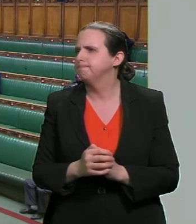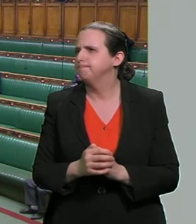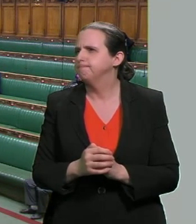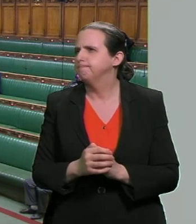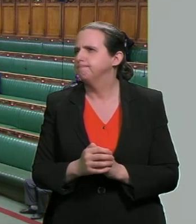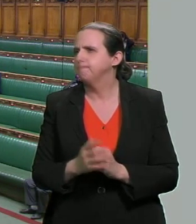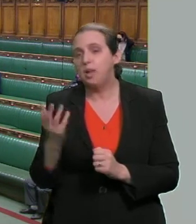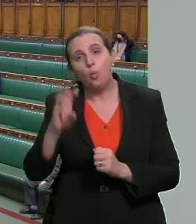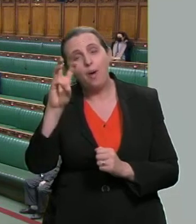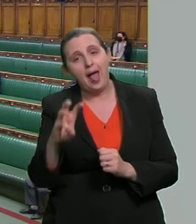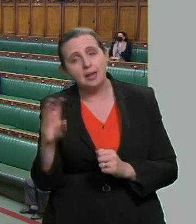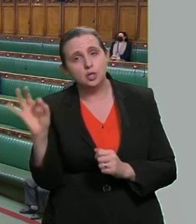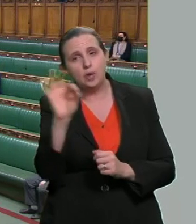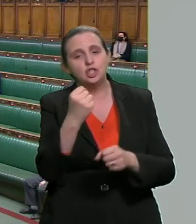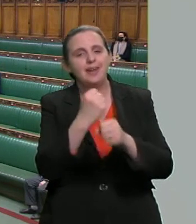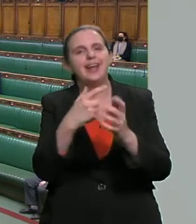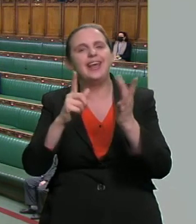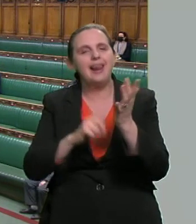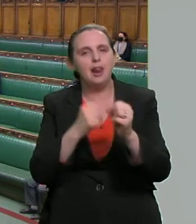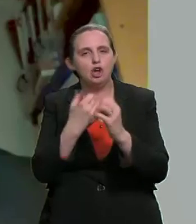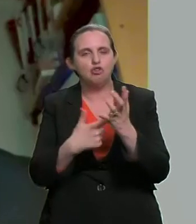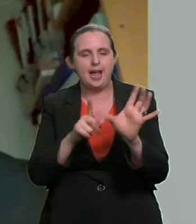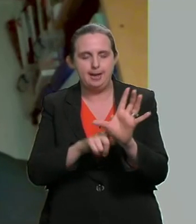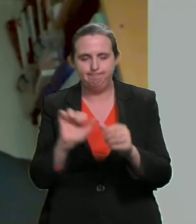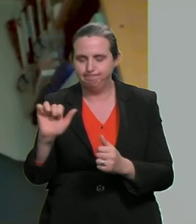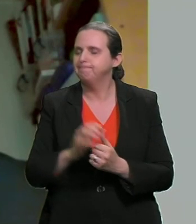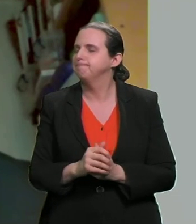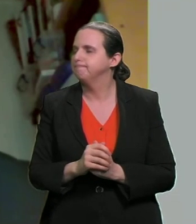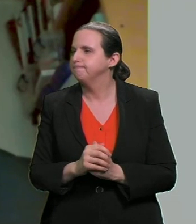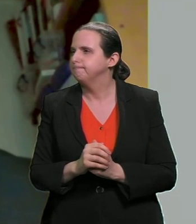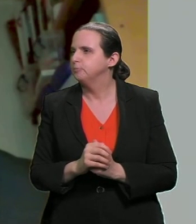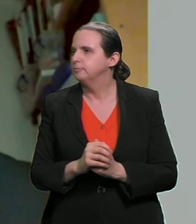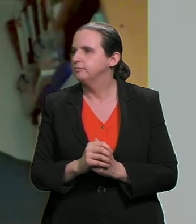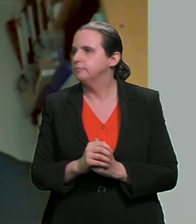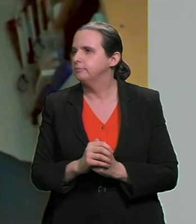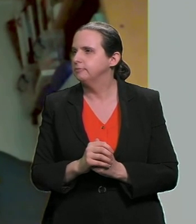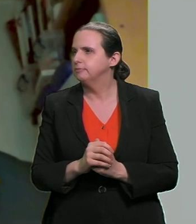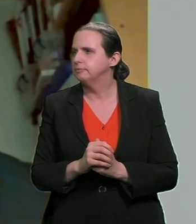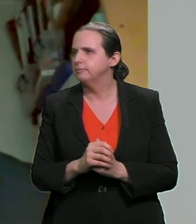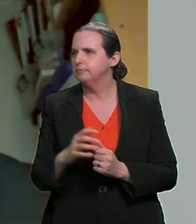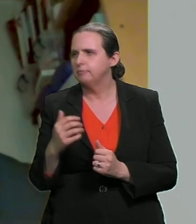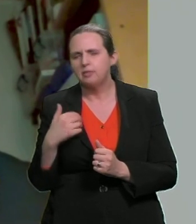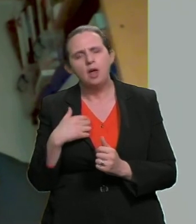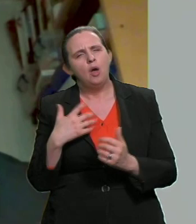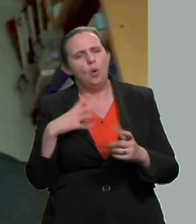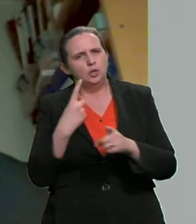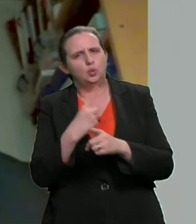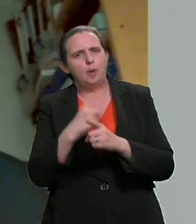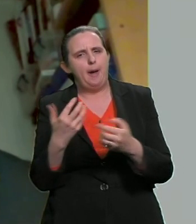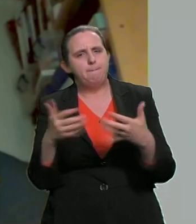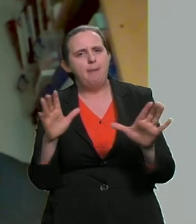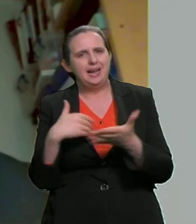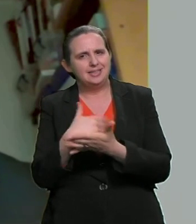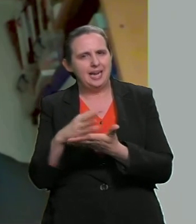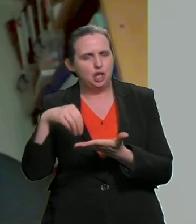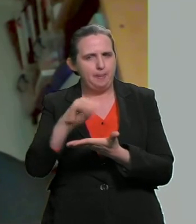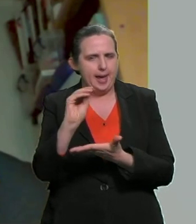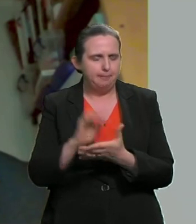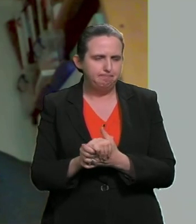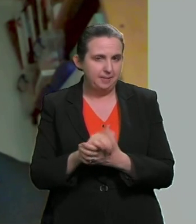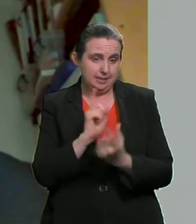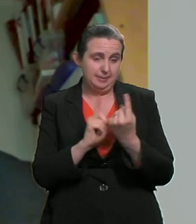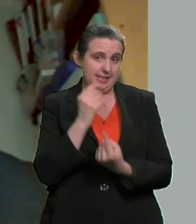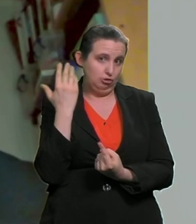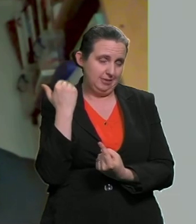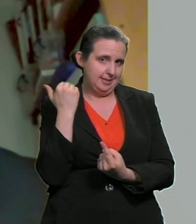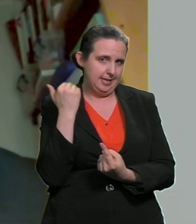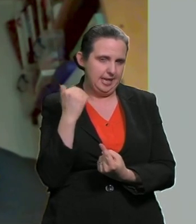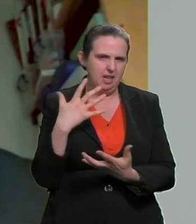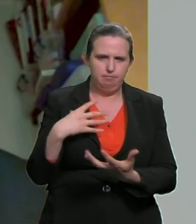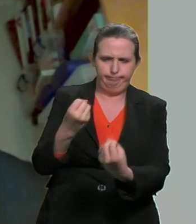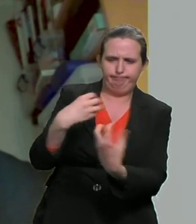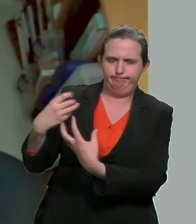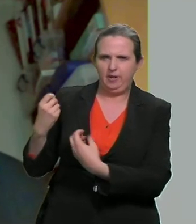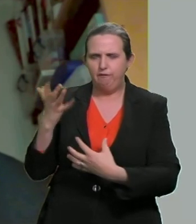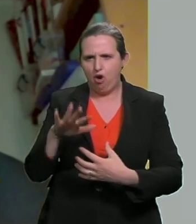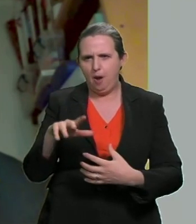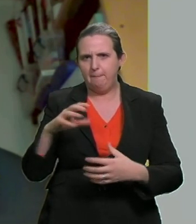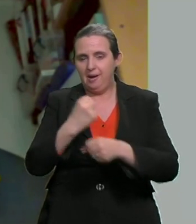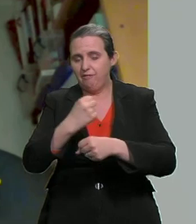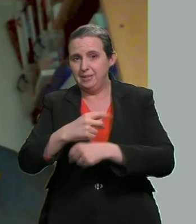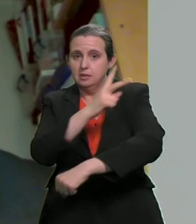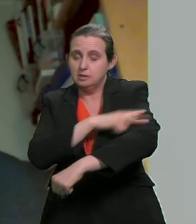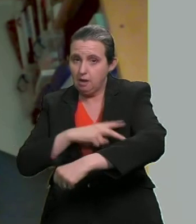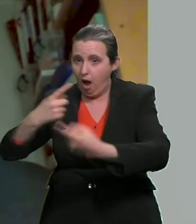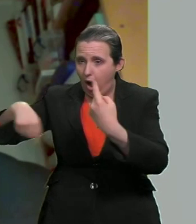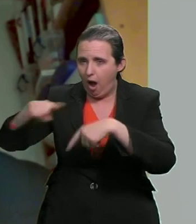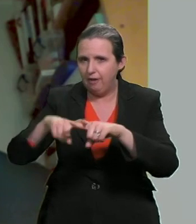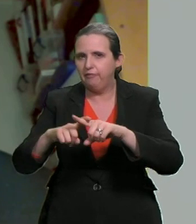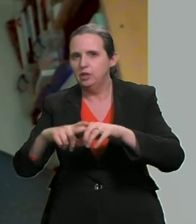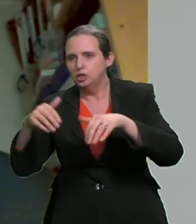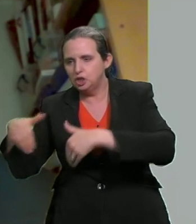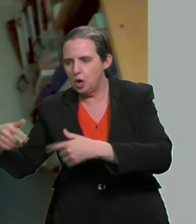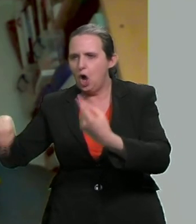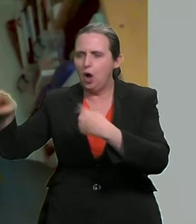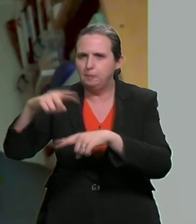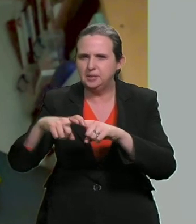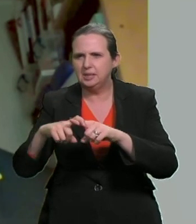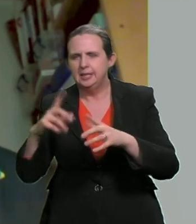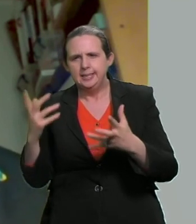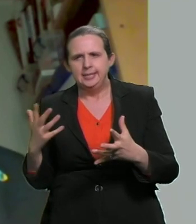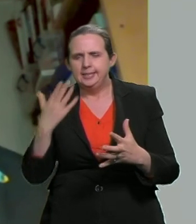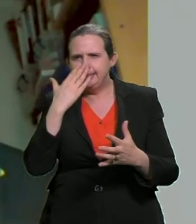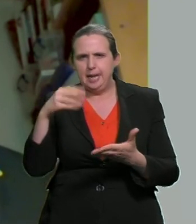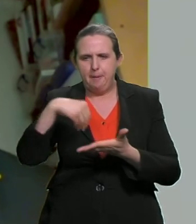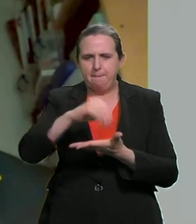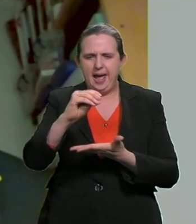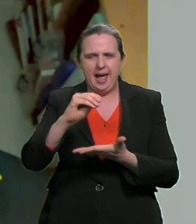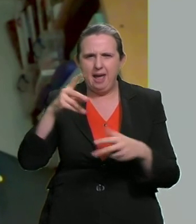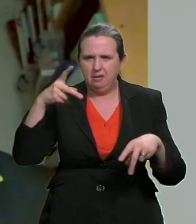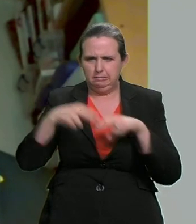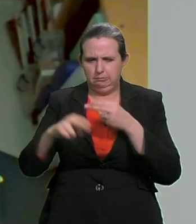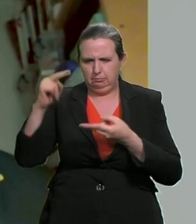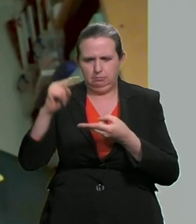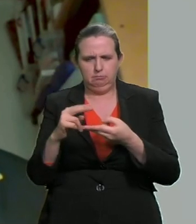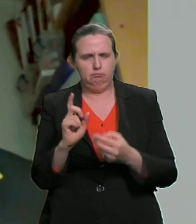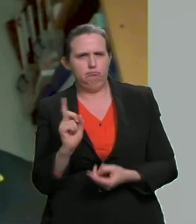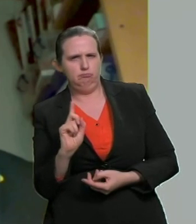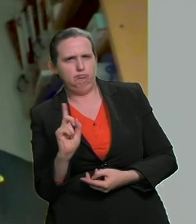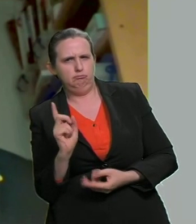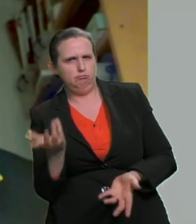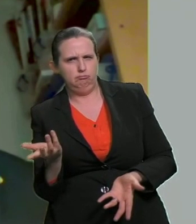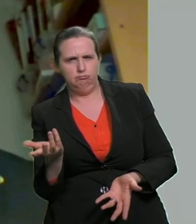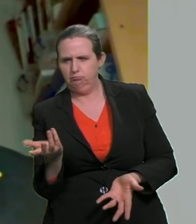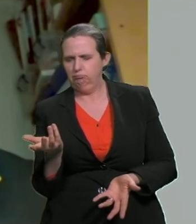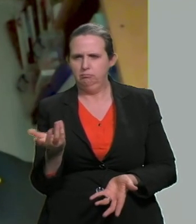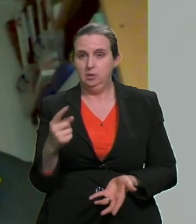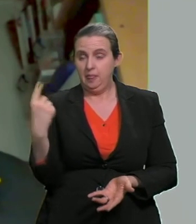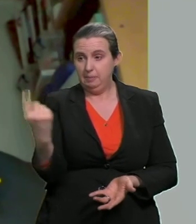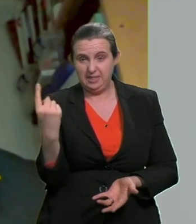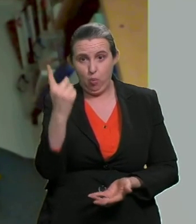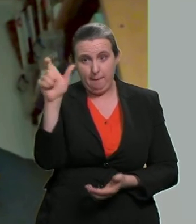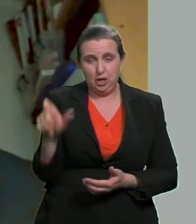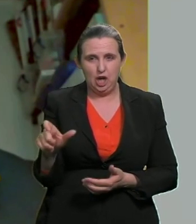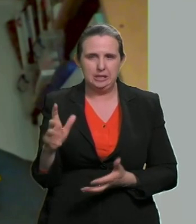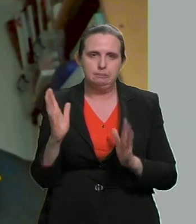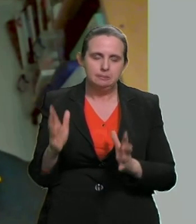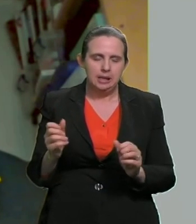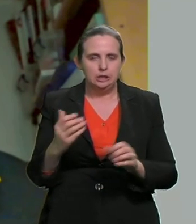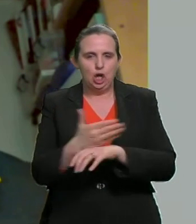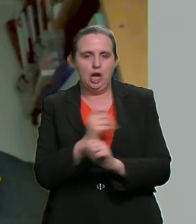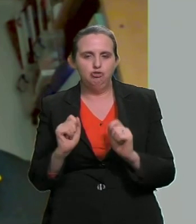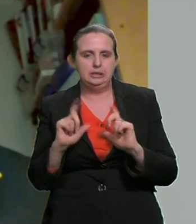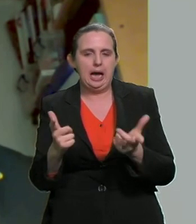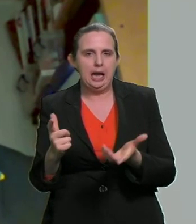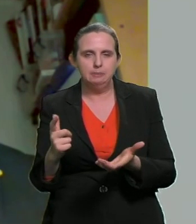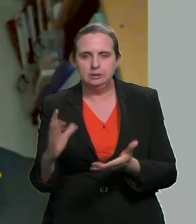I had a meeting recently with the PCS about public sector pay and heard from constituents in Shotts and Calderbank who work for UK Government Departments, both of whom are struggling to cover a real-terms pay cut over decades—one has to take partial early retirement so that the lump sum can keep him going.